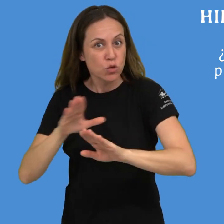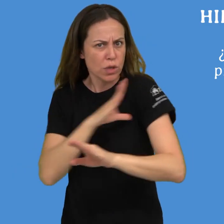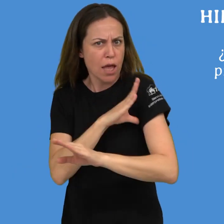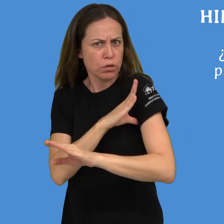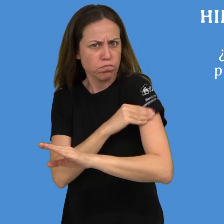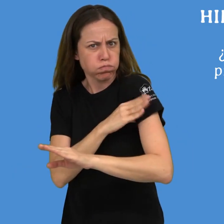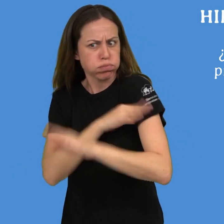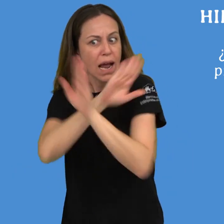tensión